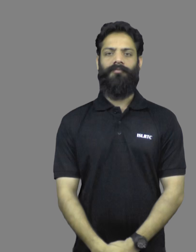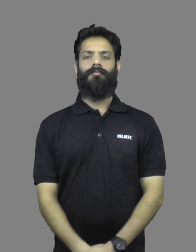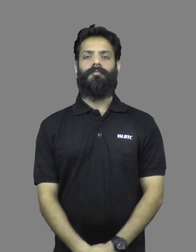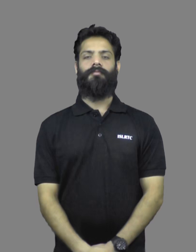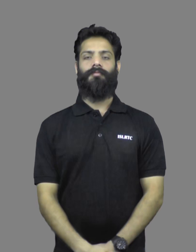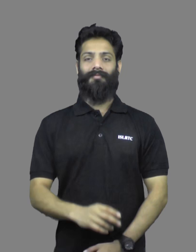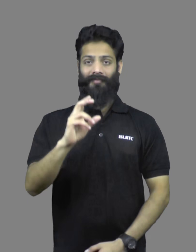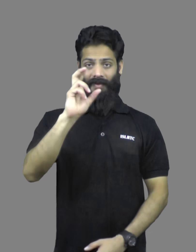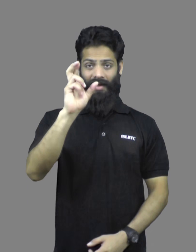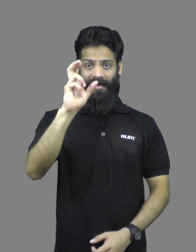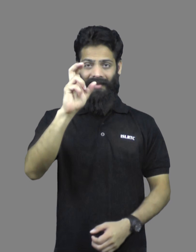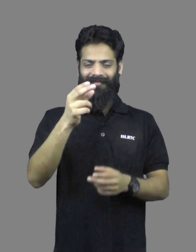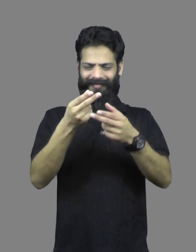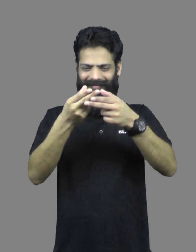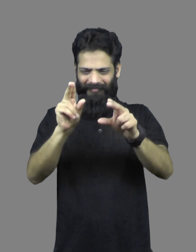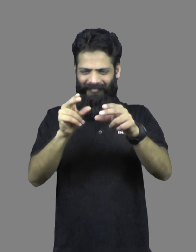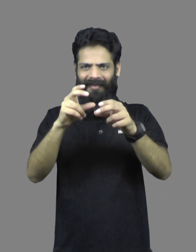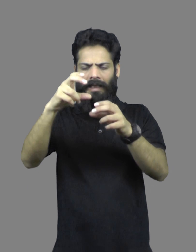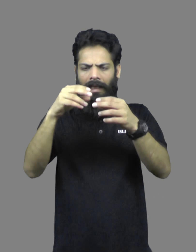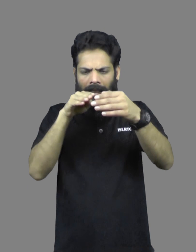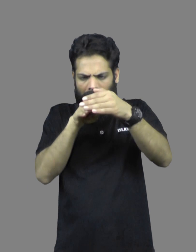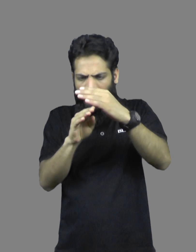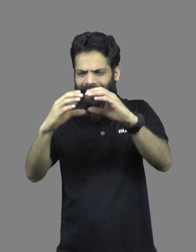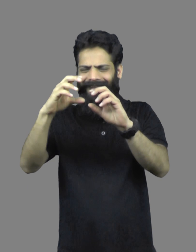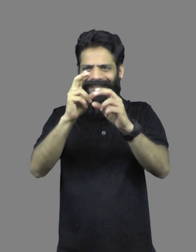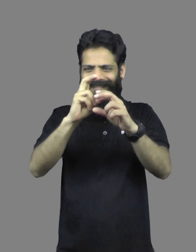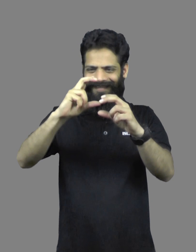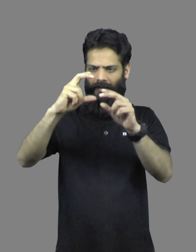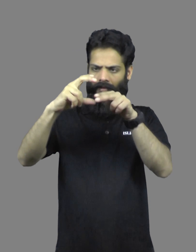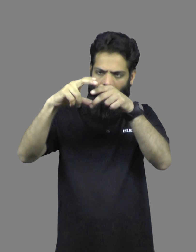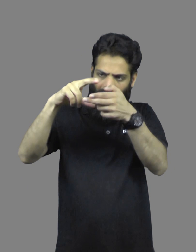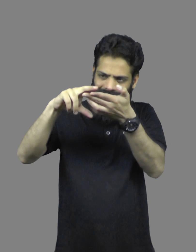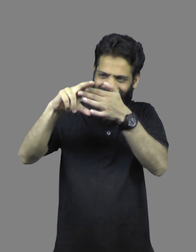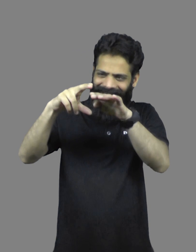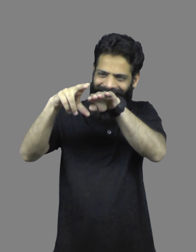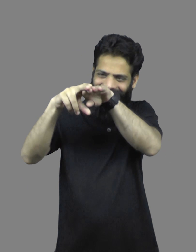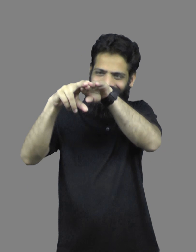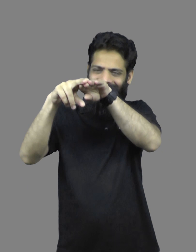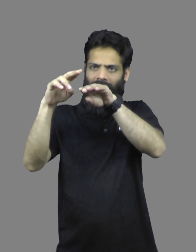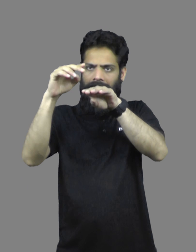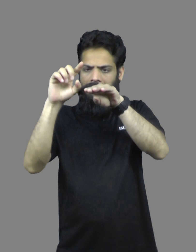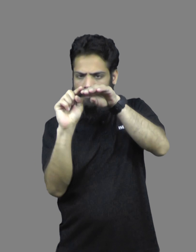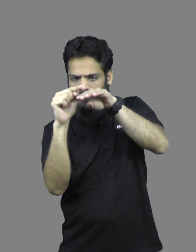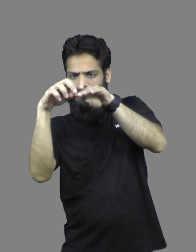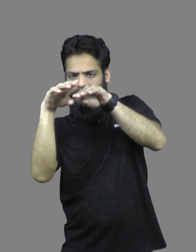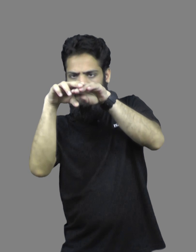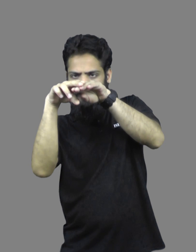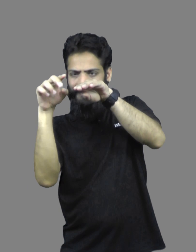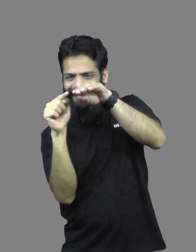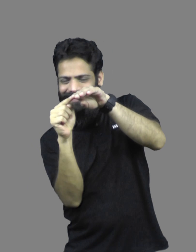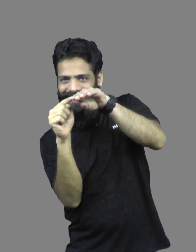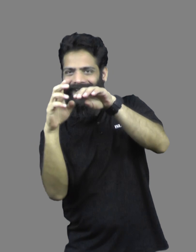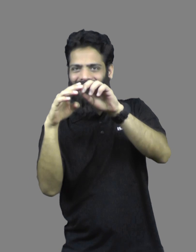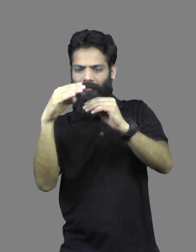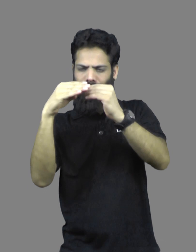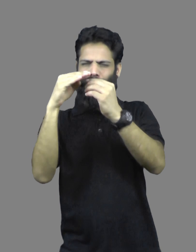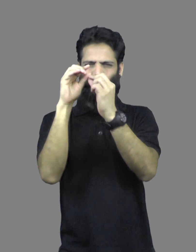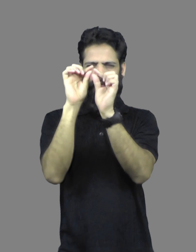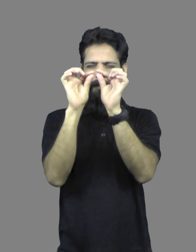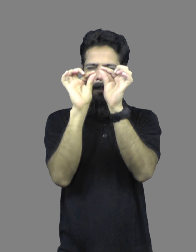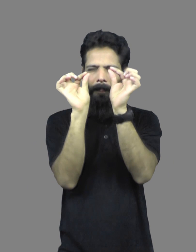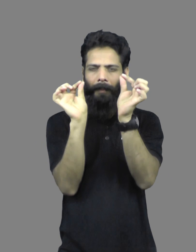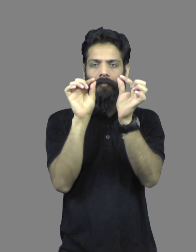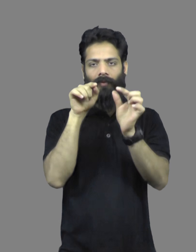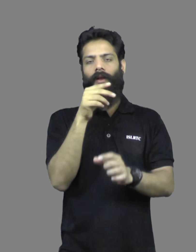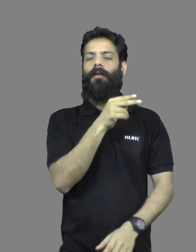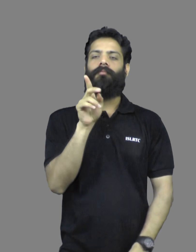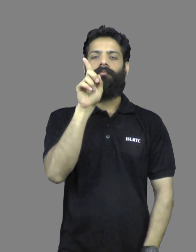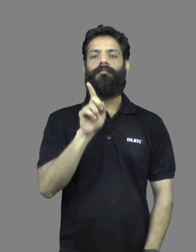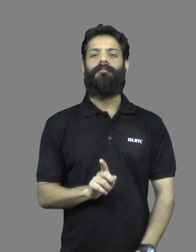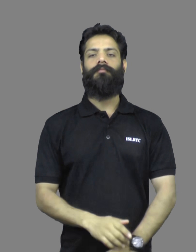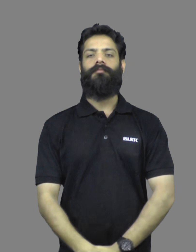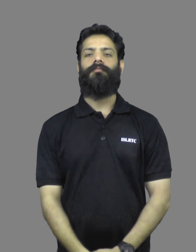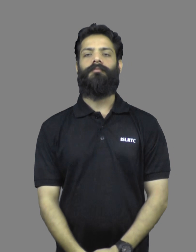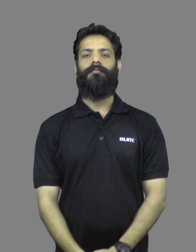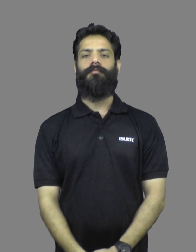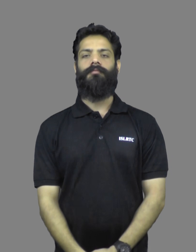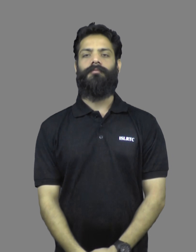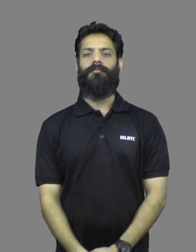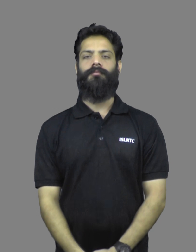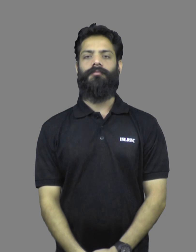Inner Shell Membrane